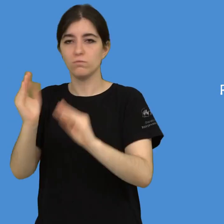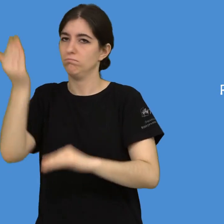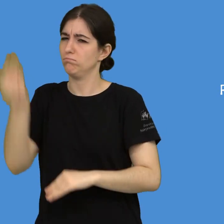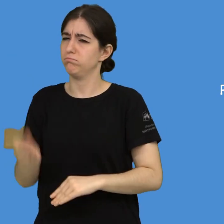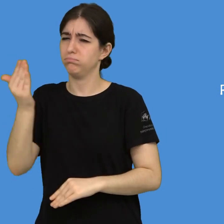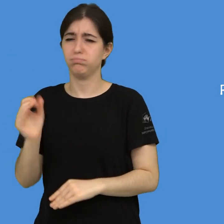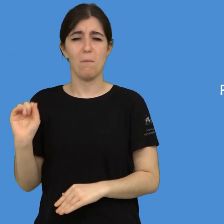importar